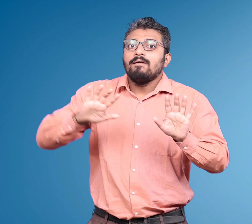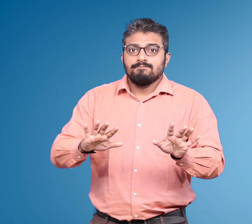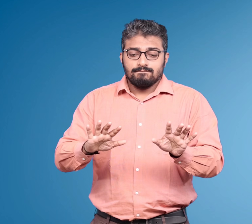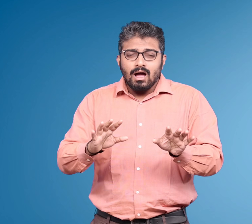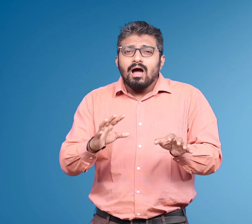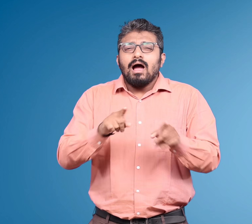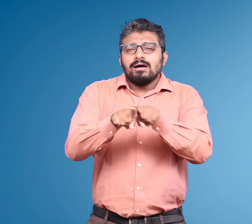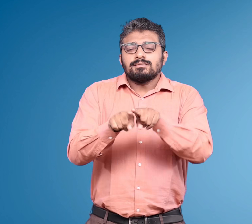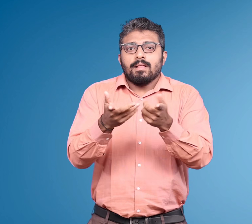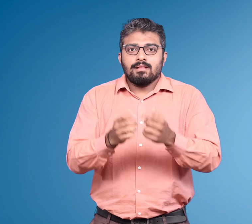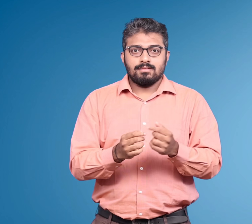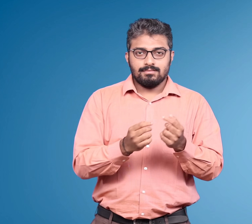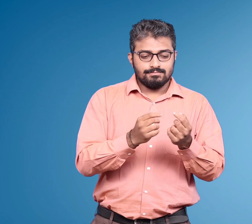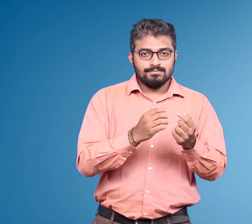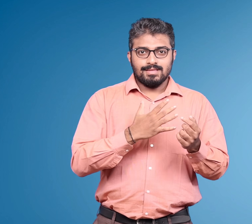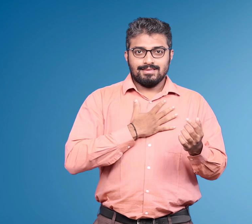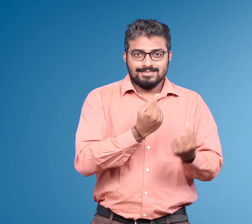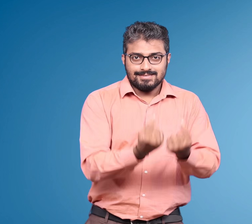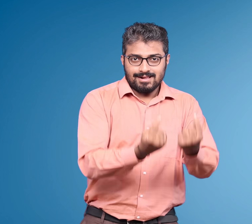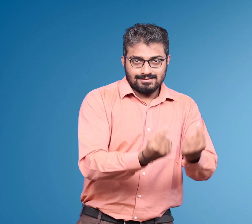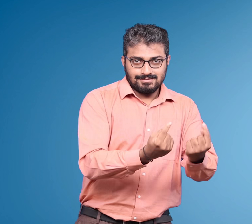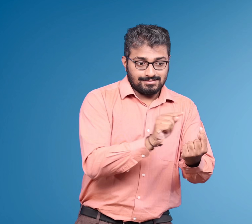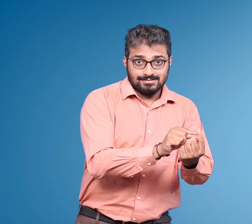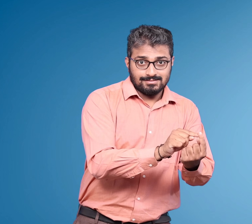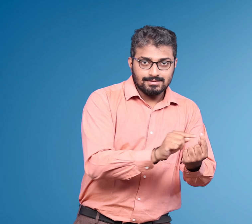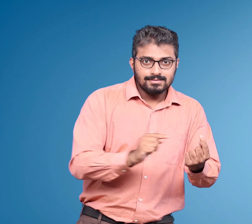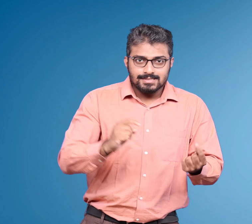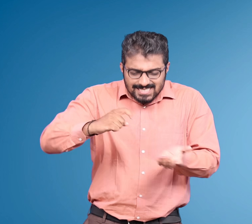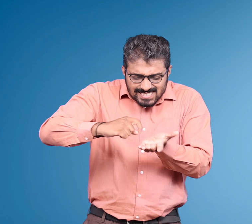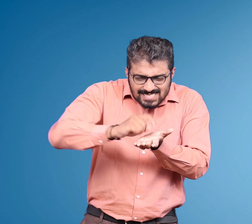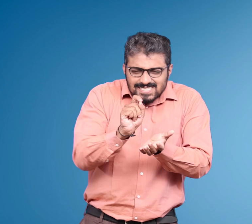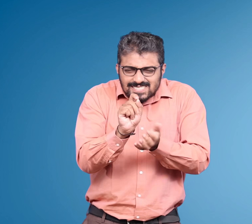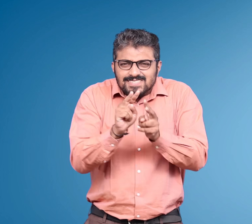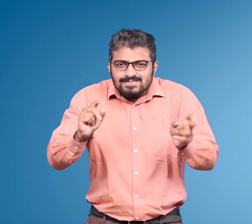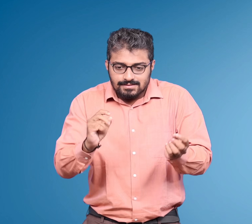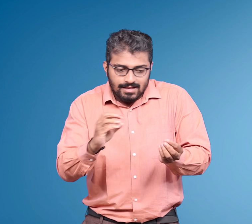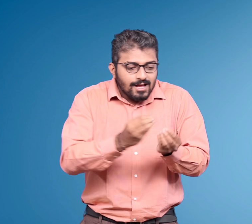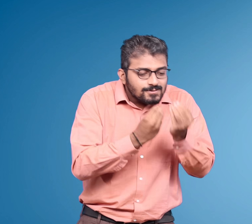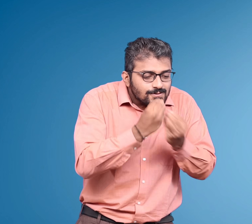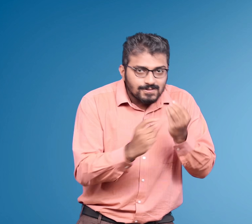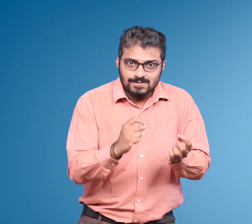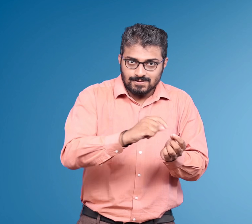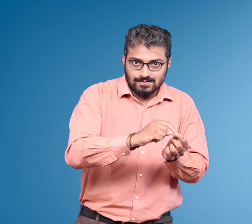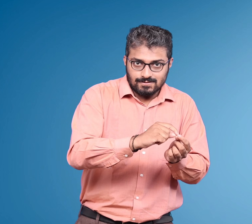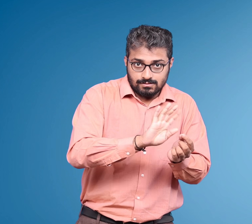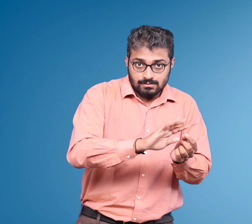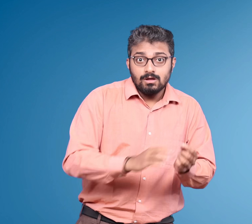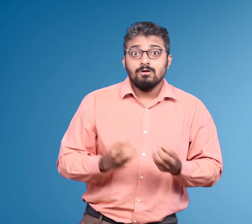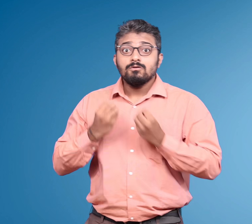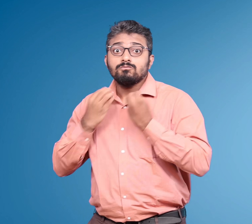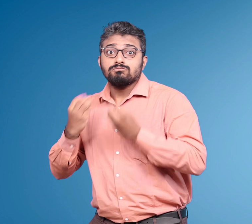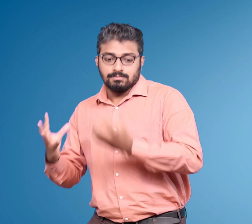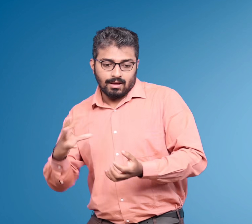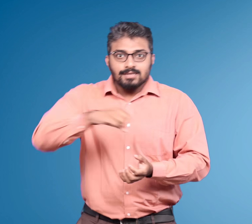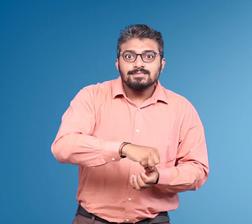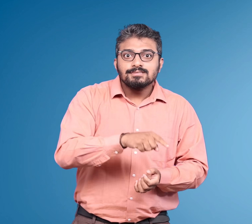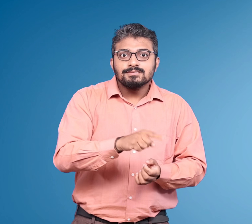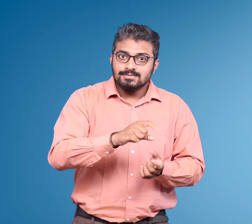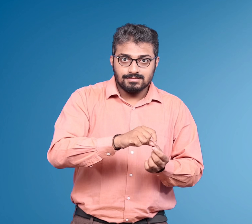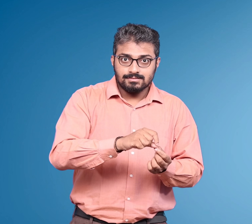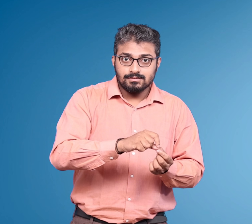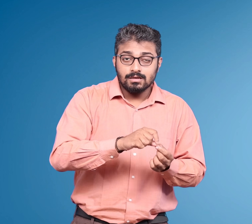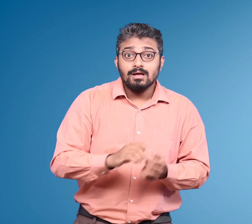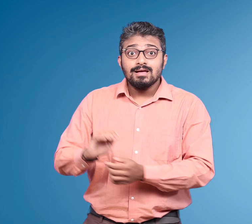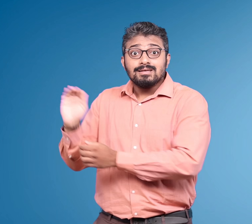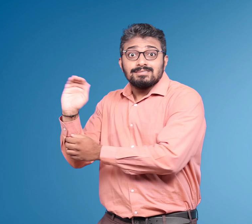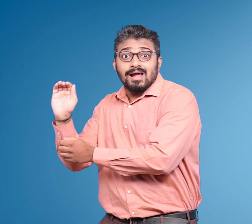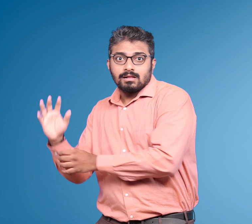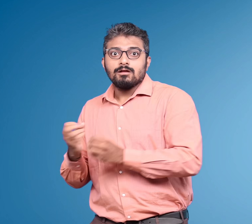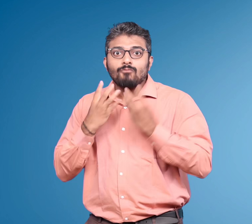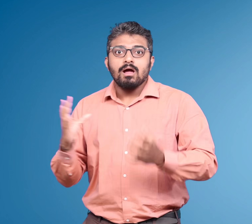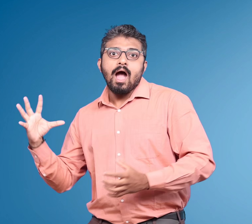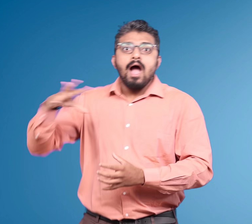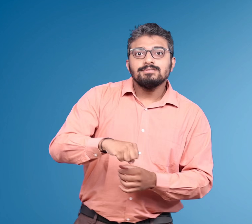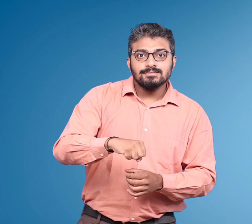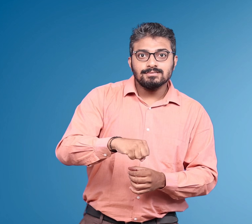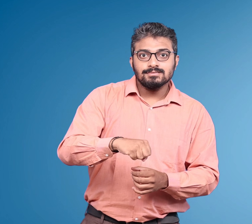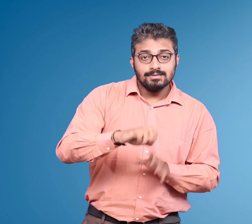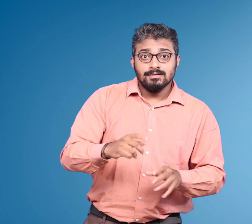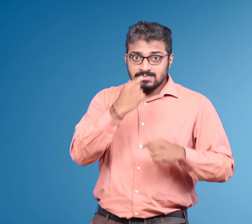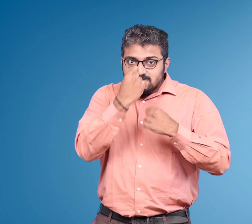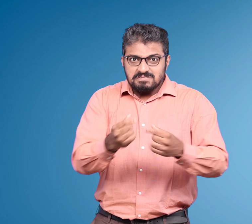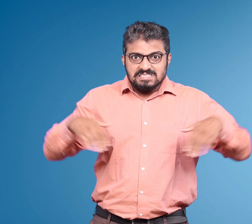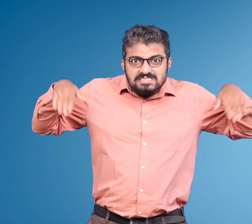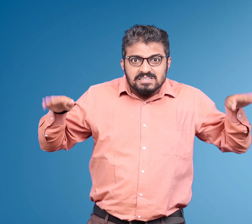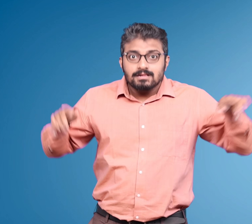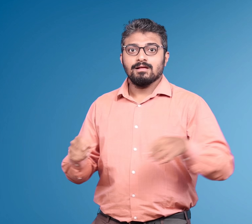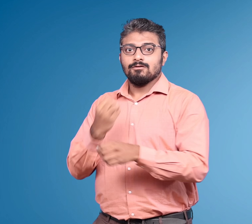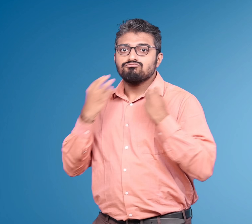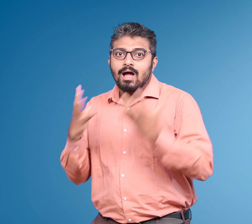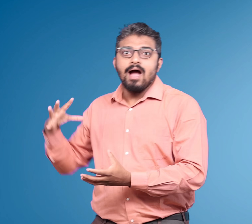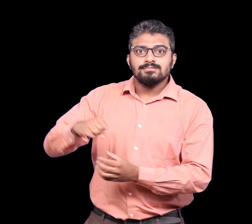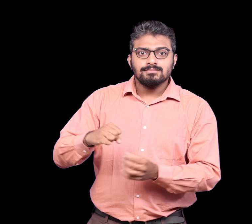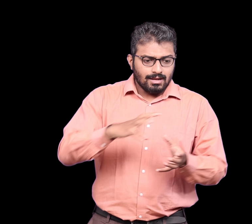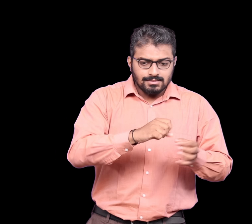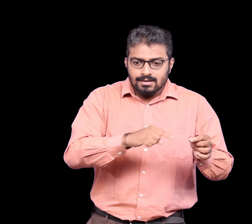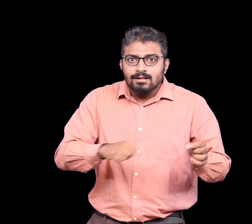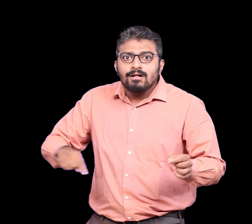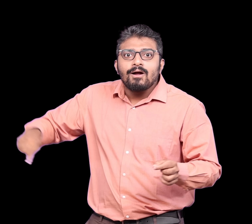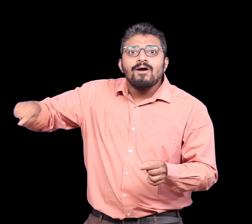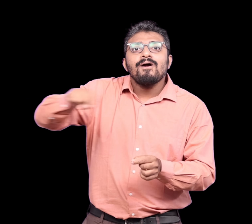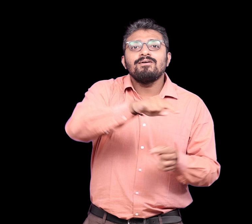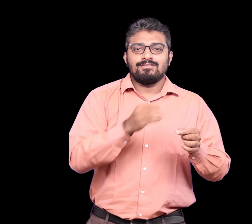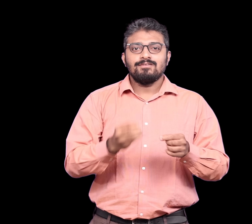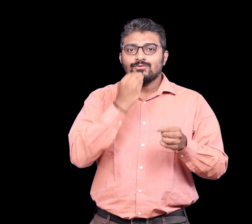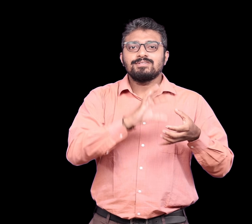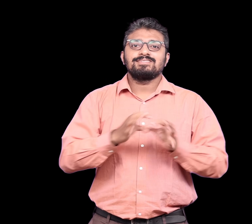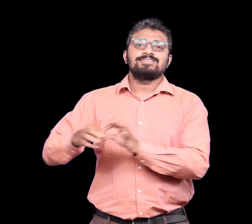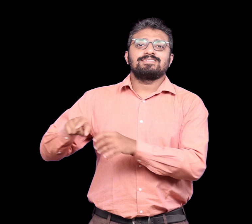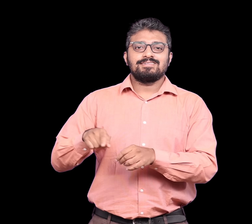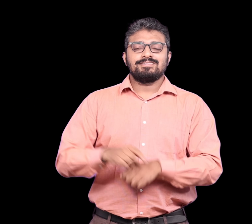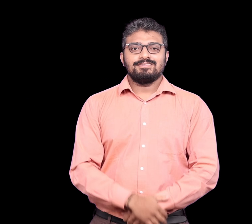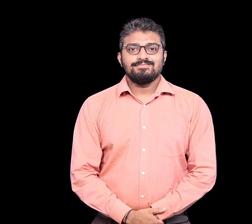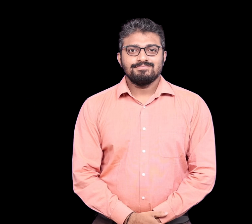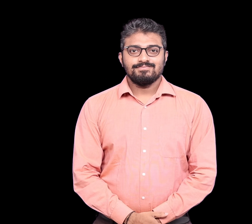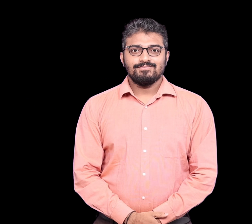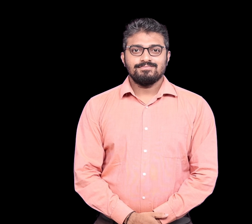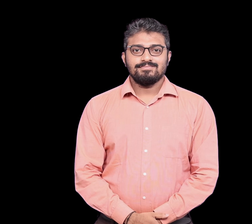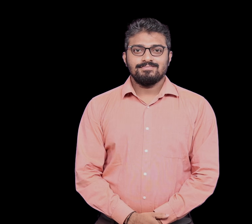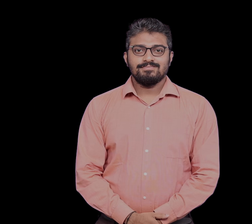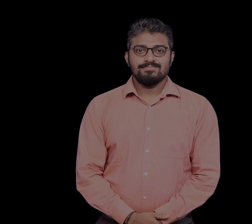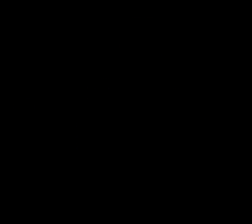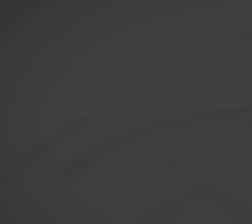they show who eats whom. For example, grass is eaten by insects, which are eaten by frogs. Frogs get eaten by snakes and snakes get eaten by eagles. So this series is a food chain.